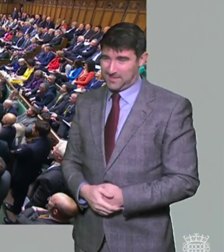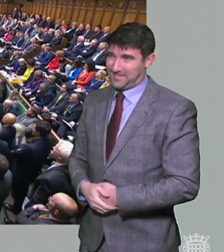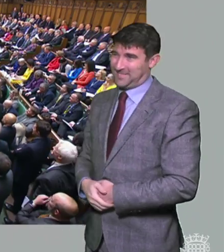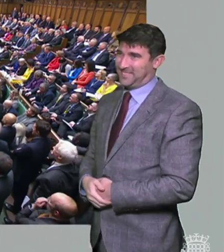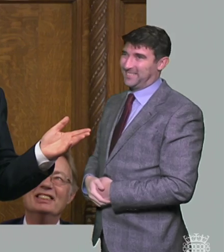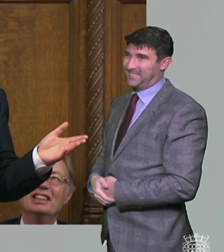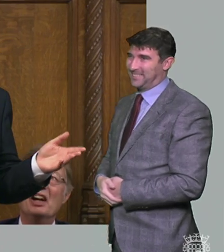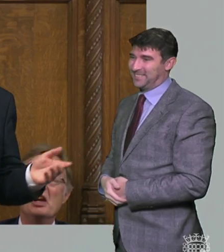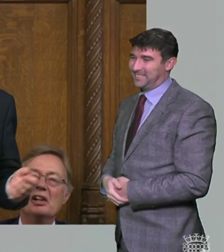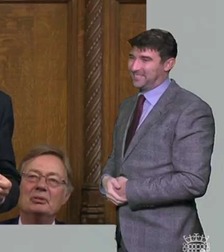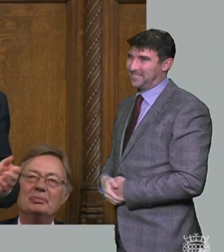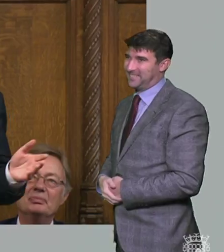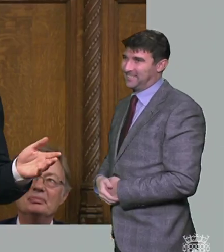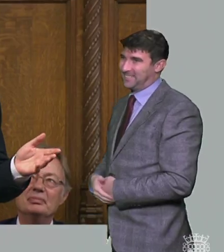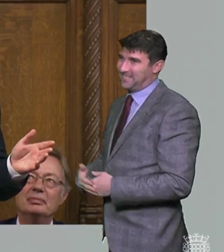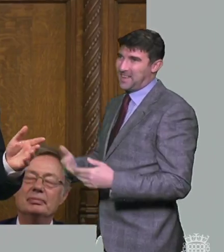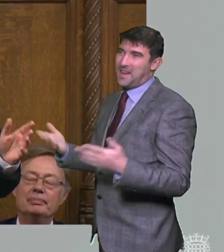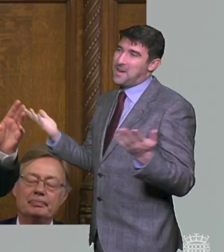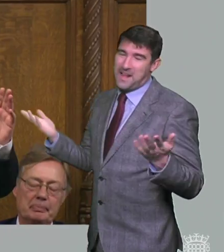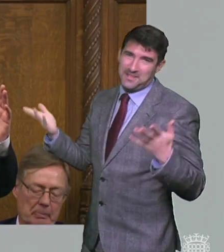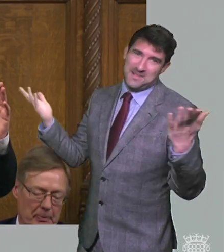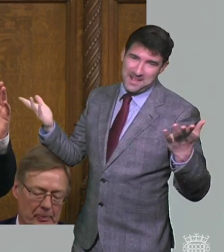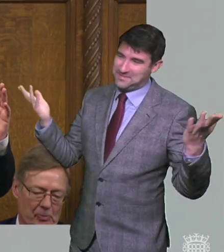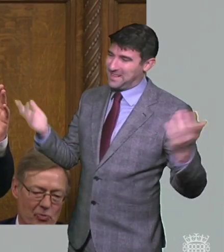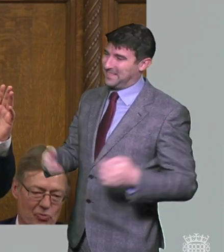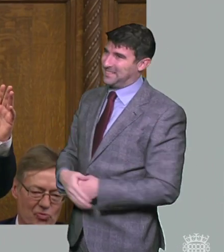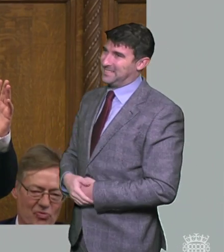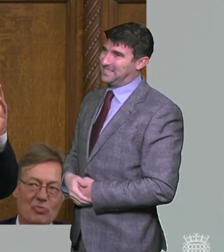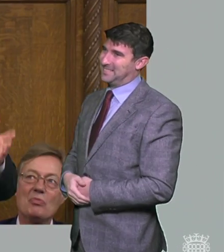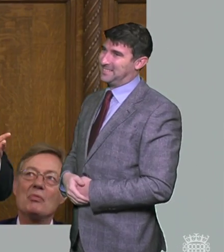Let me tell you, I didn’t hold my breath.